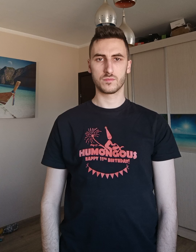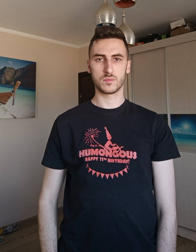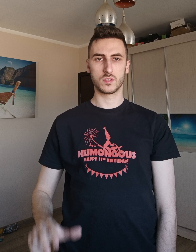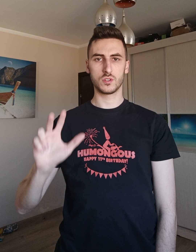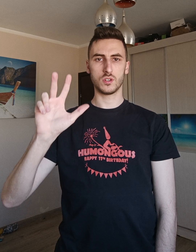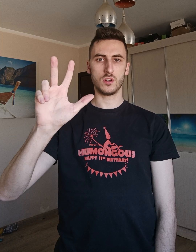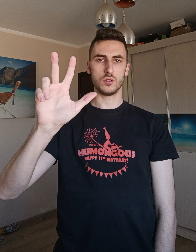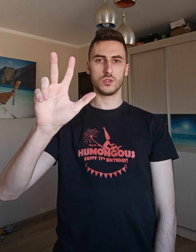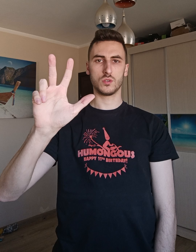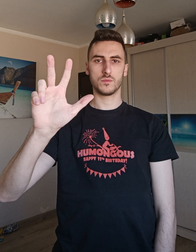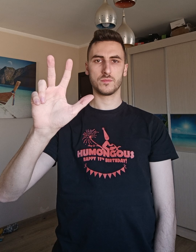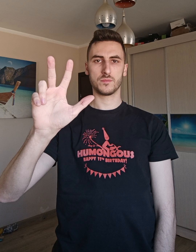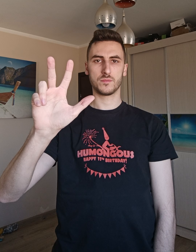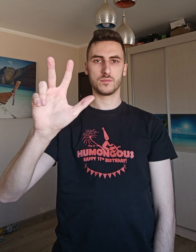שלוש